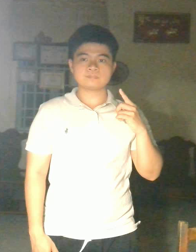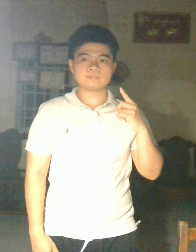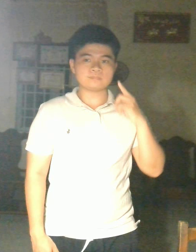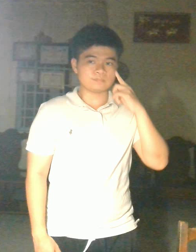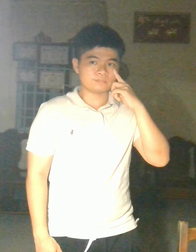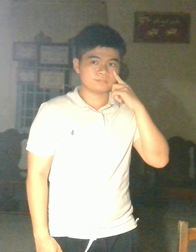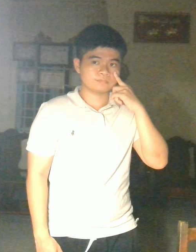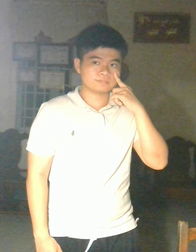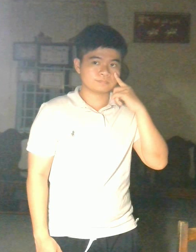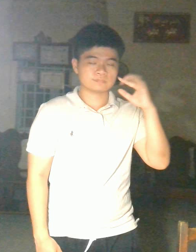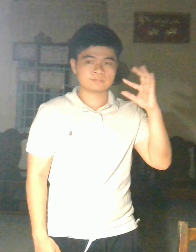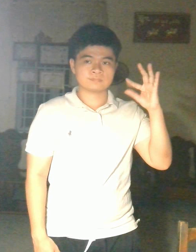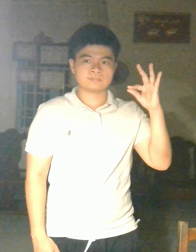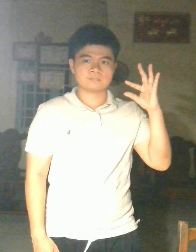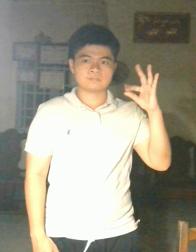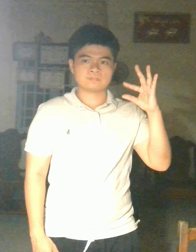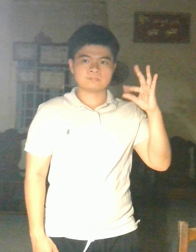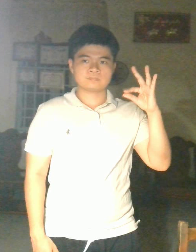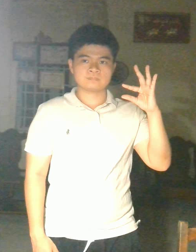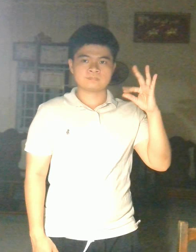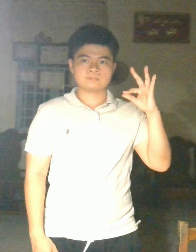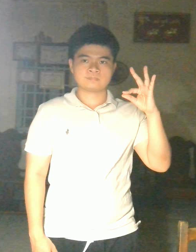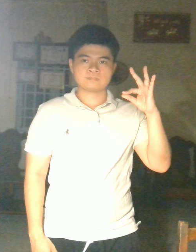lam quen